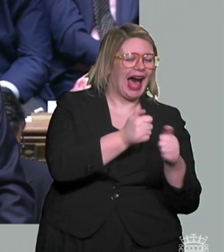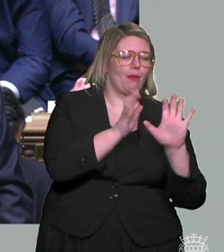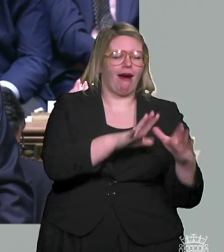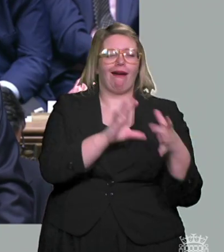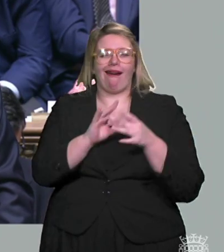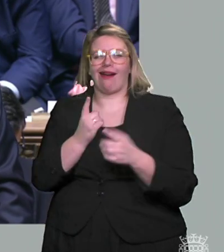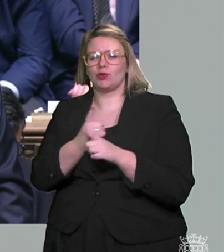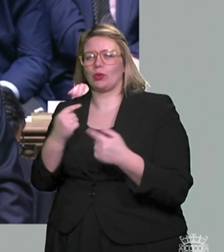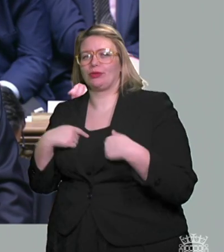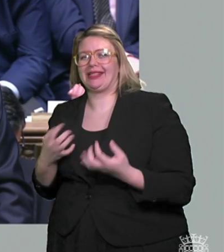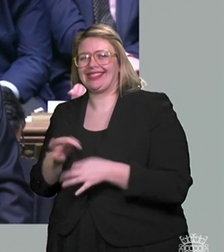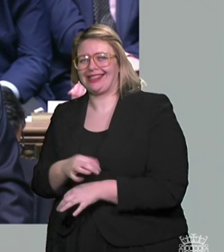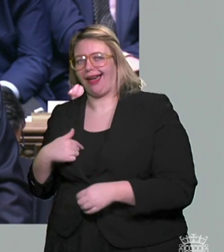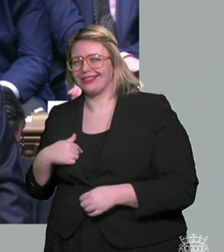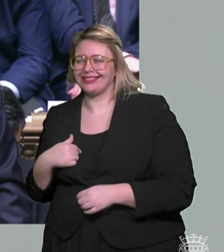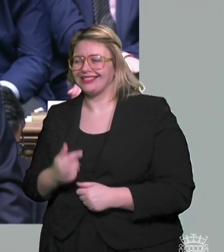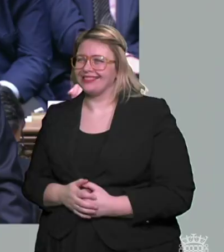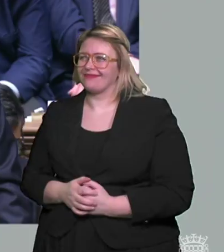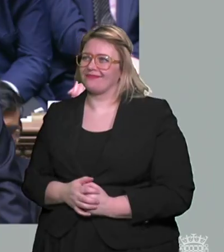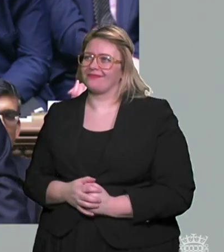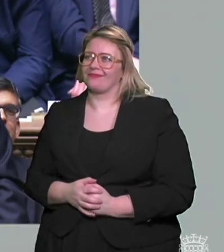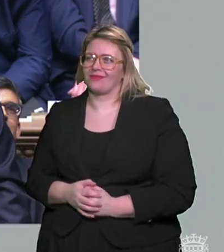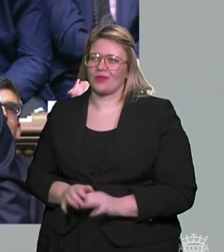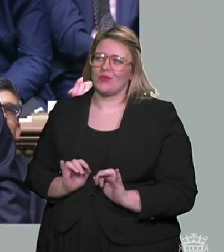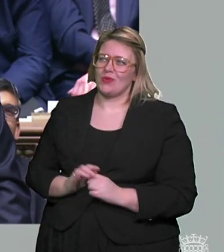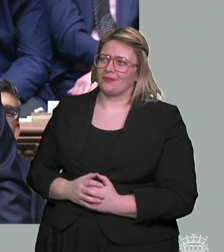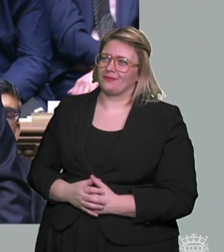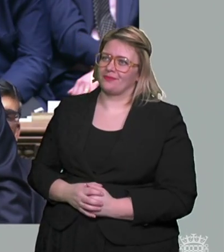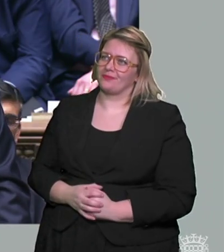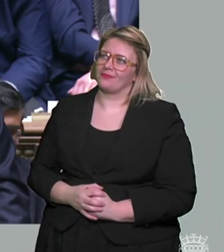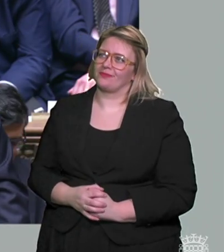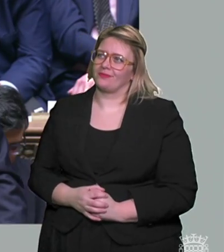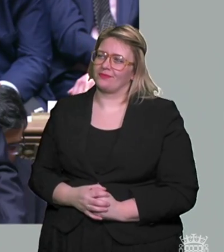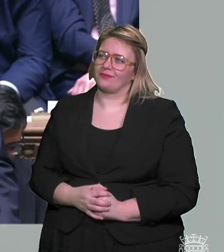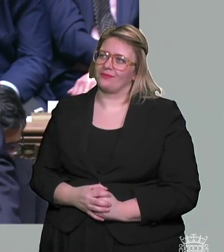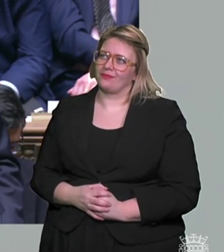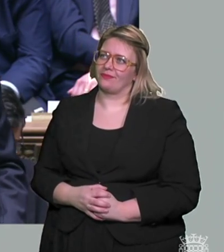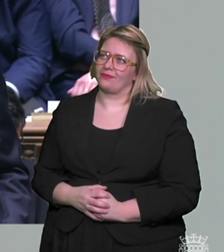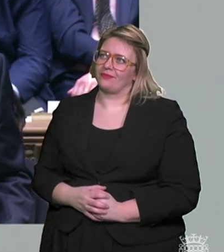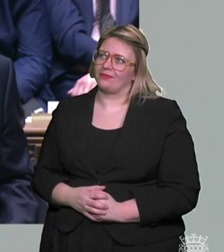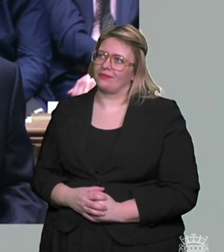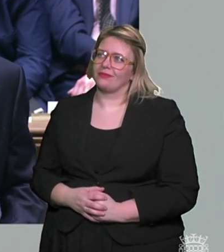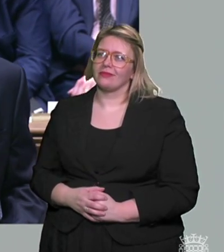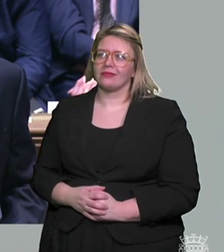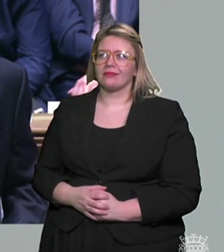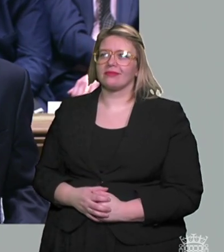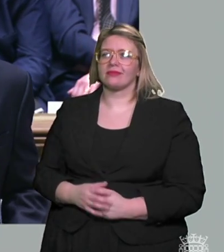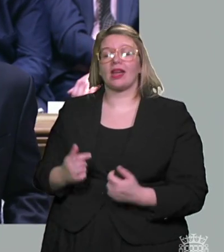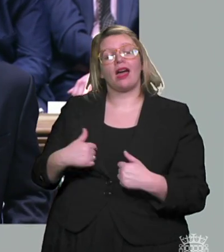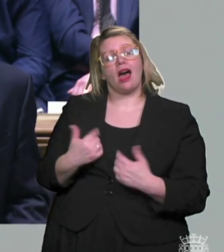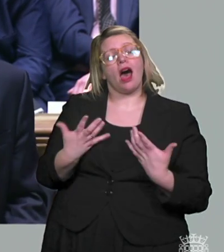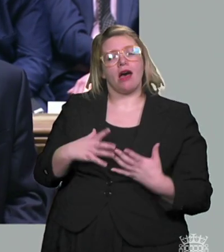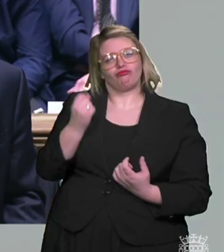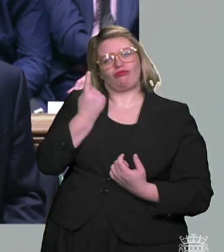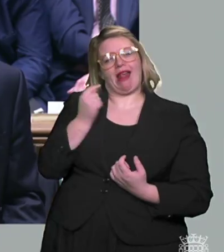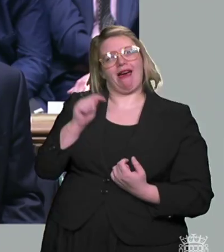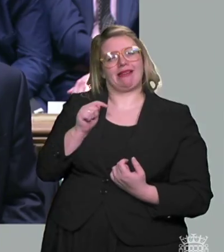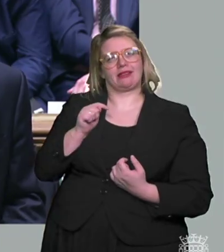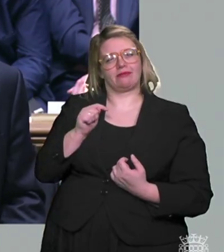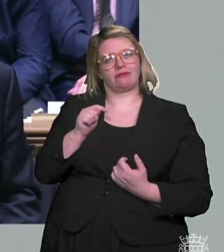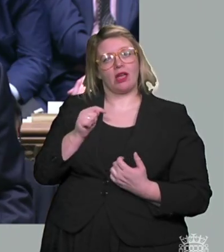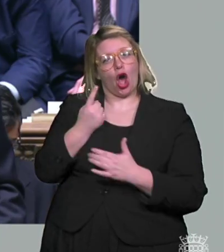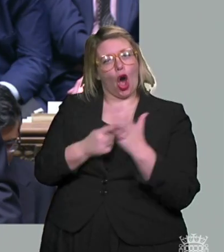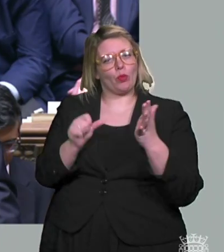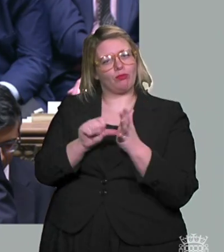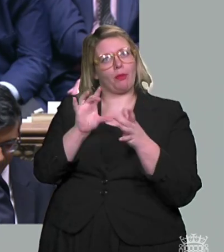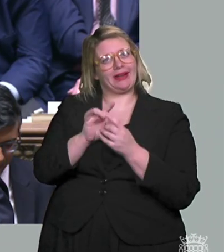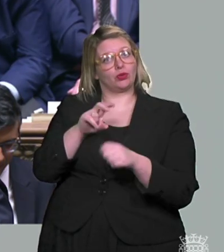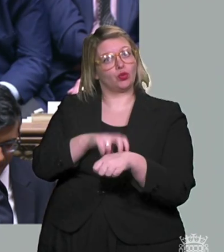As Chancellor, I have realised the issue goes wider than doctors.